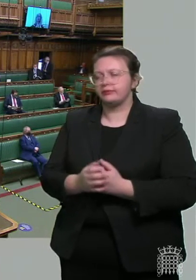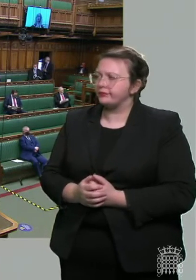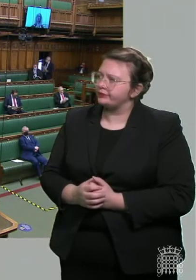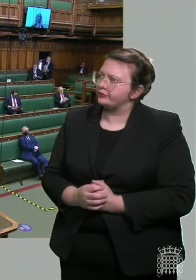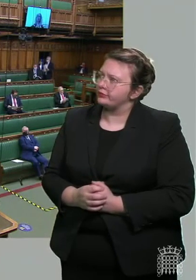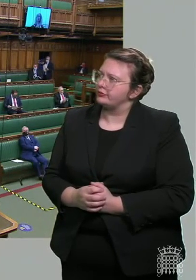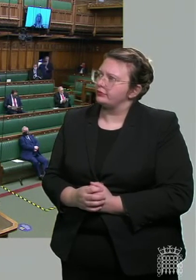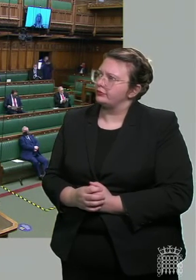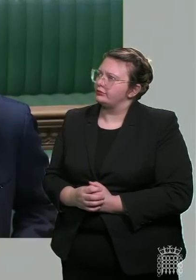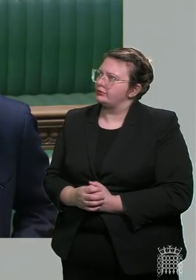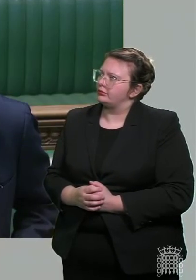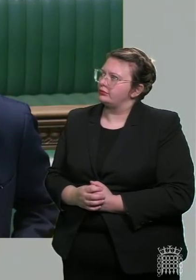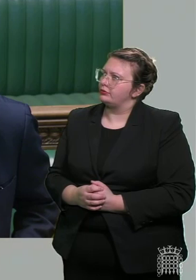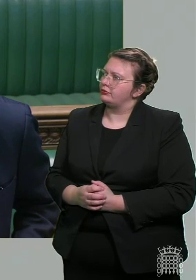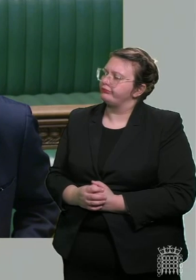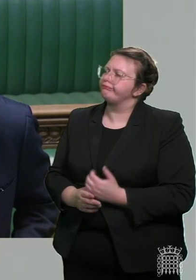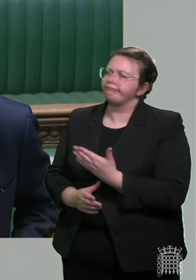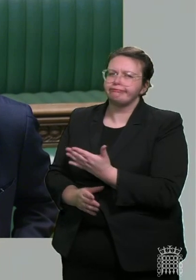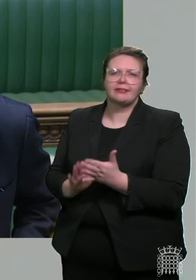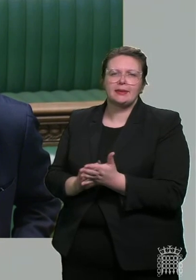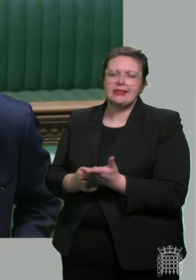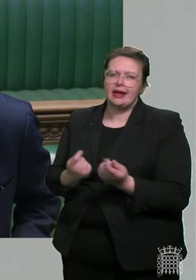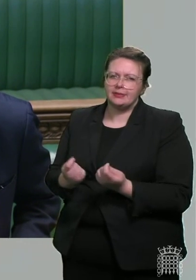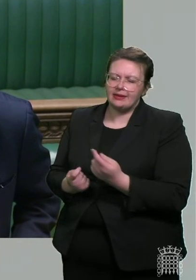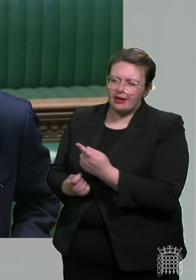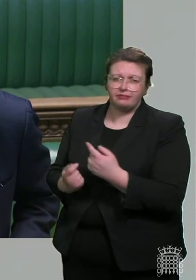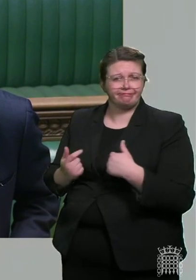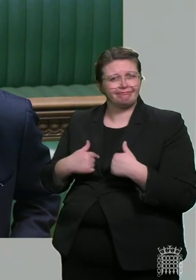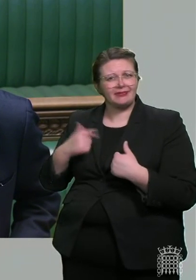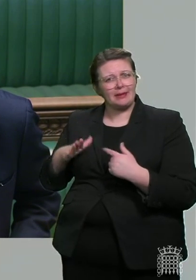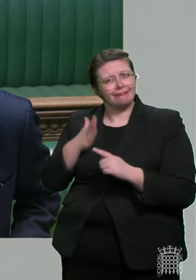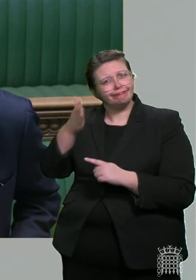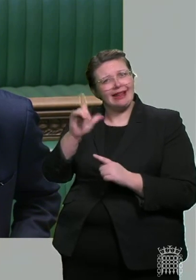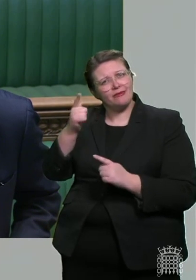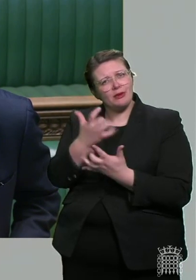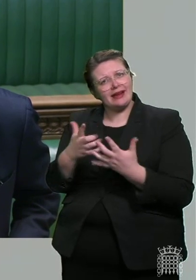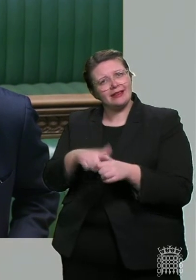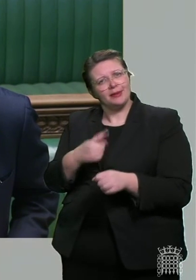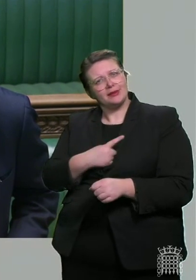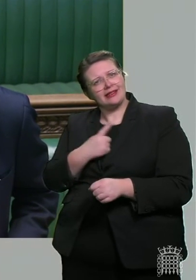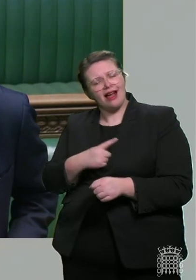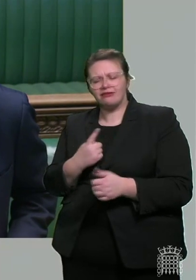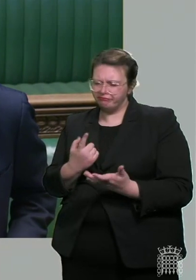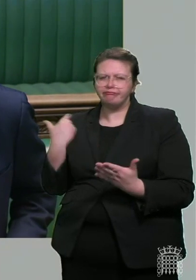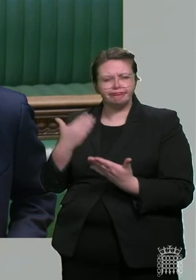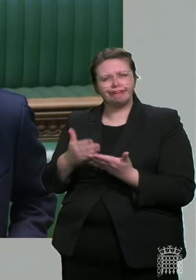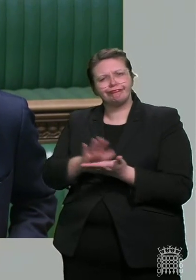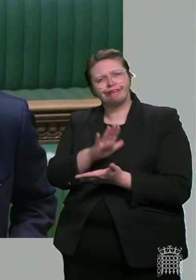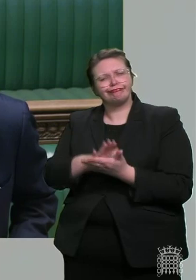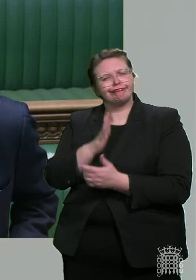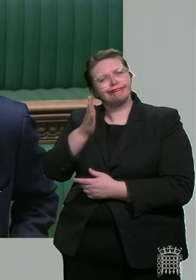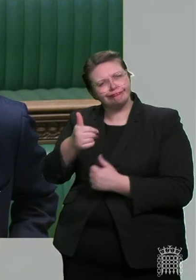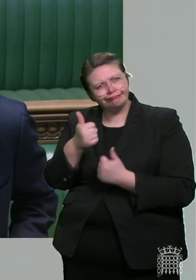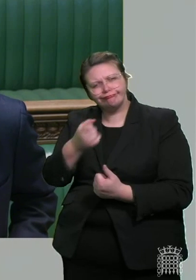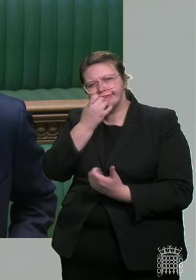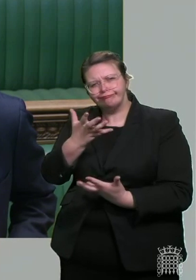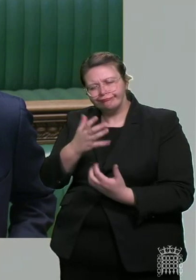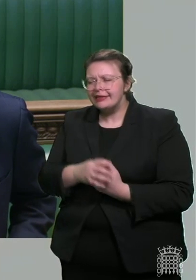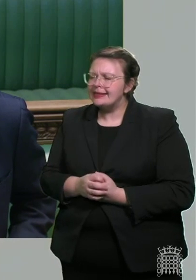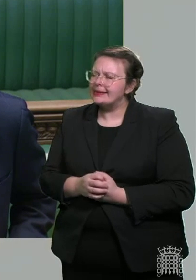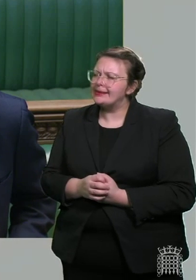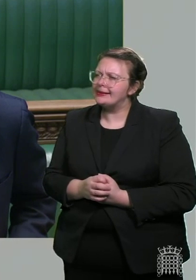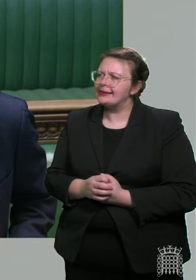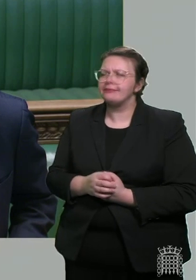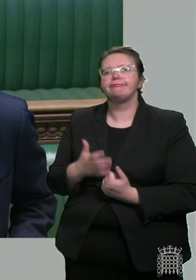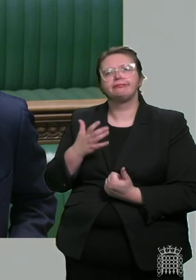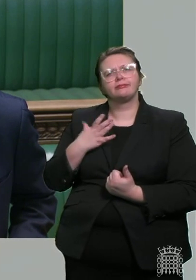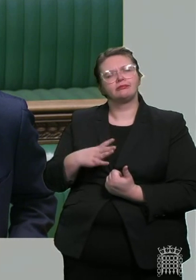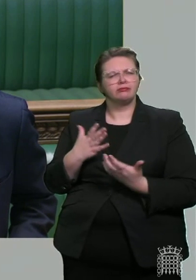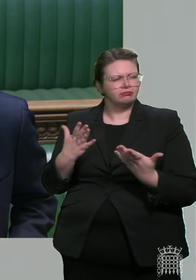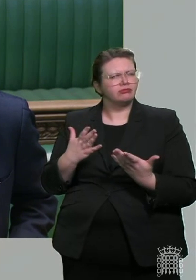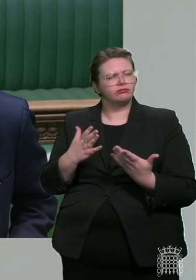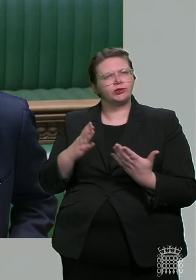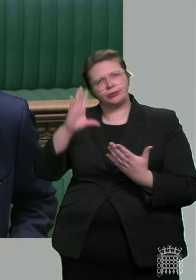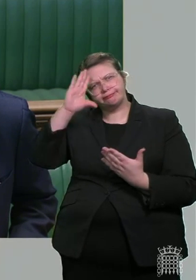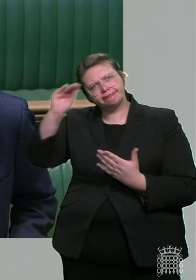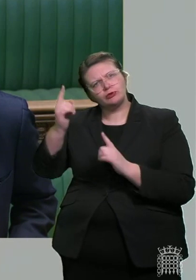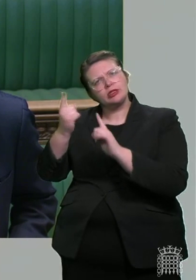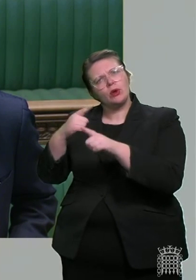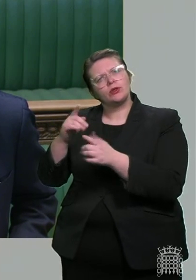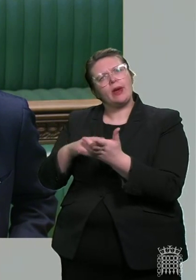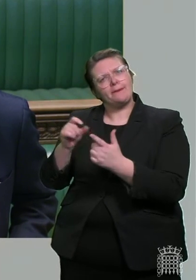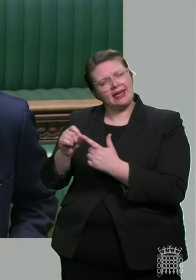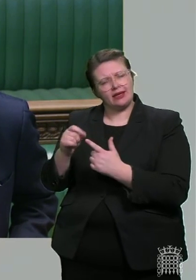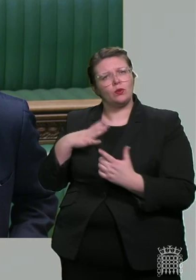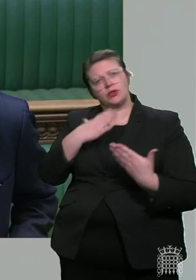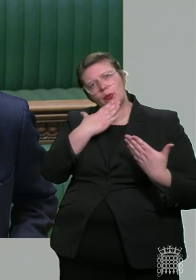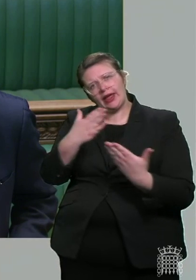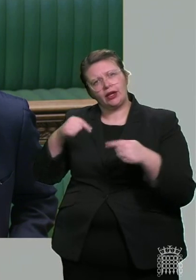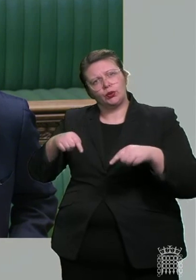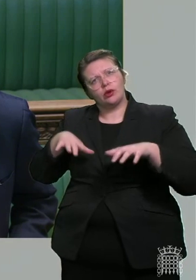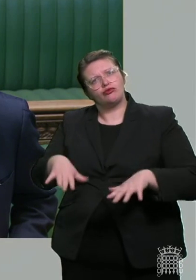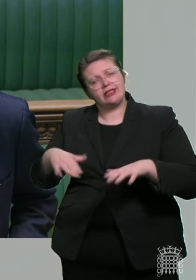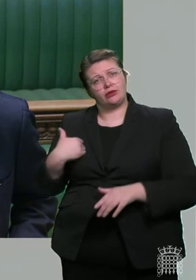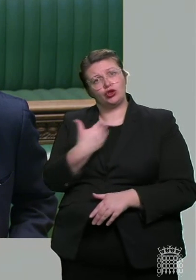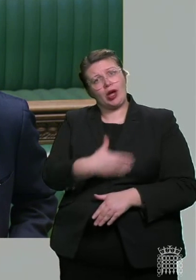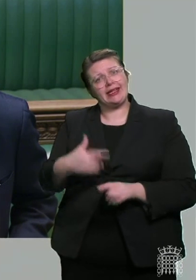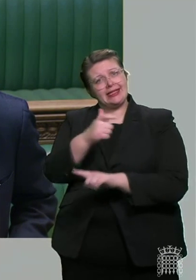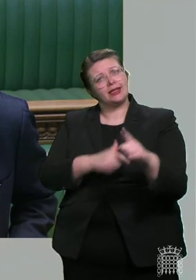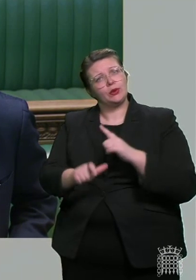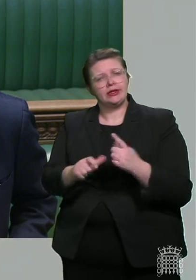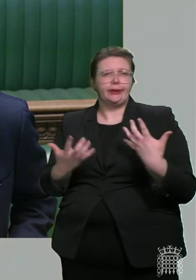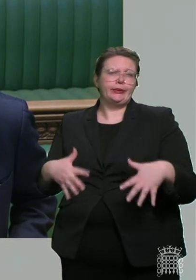I have happy memories of my own visits to Liverpool, and I can tell the honourable Member— I can tell her that we are certainly very grateful across the country to the Chinese community for their amazing contribution.